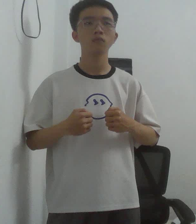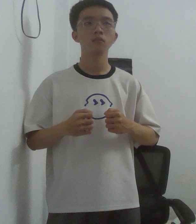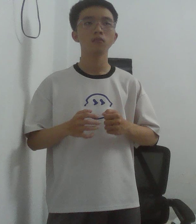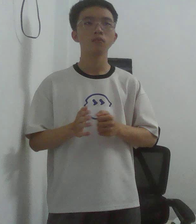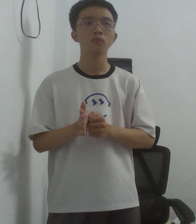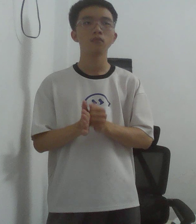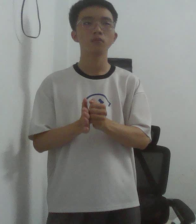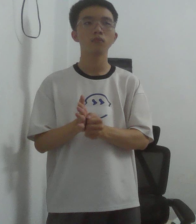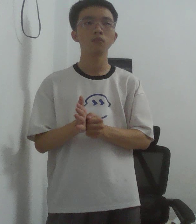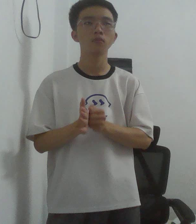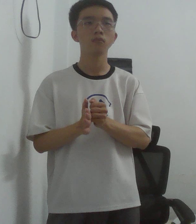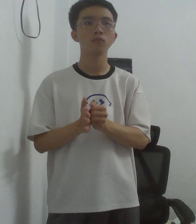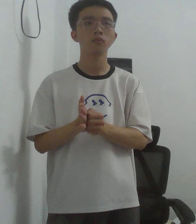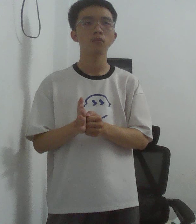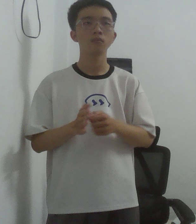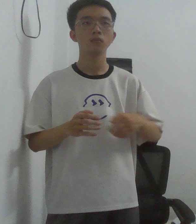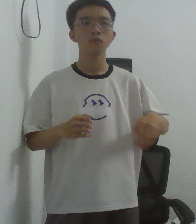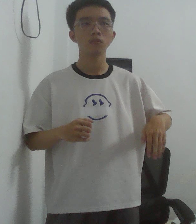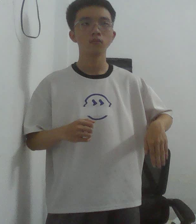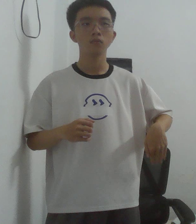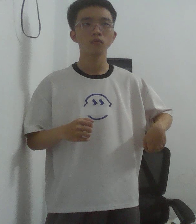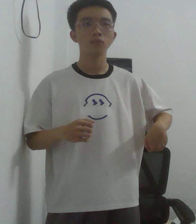thang sau